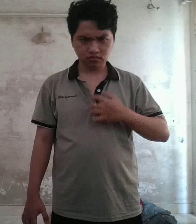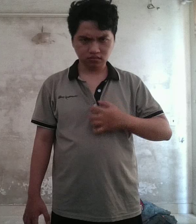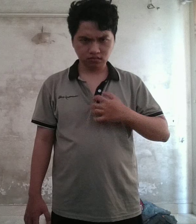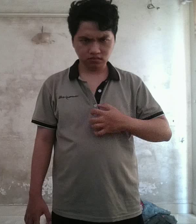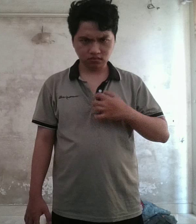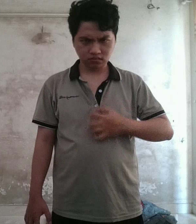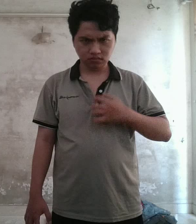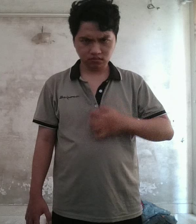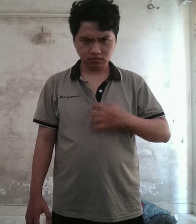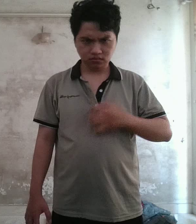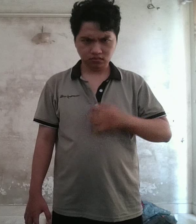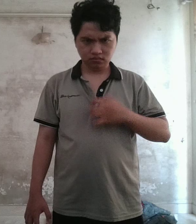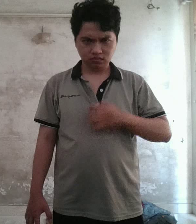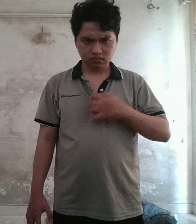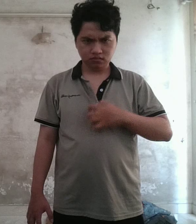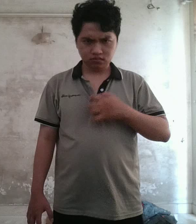ghen